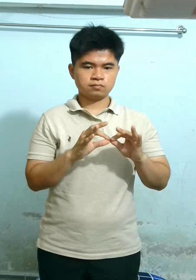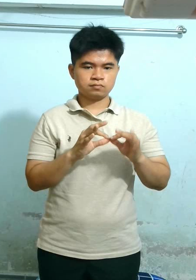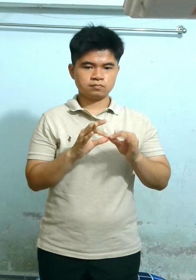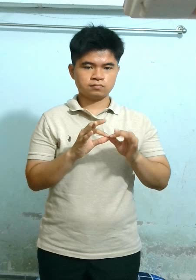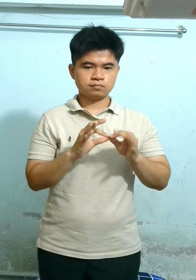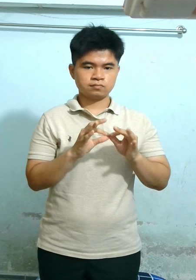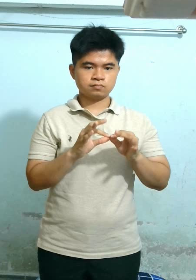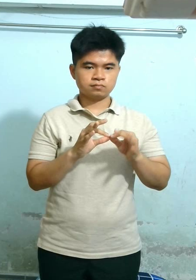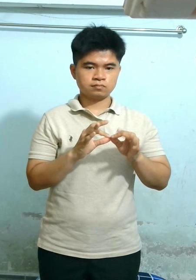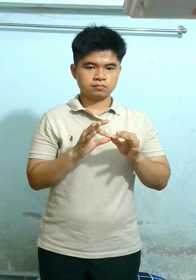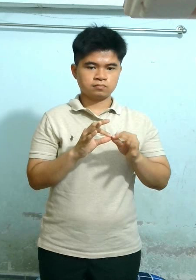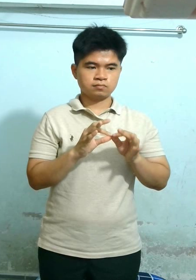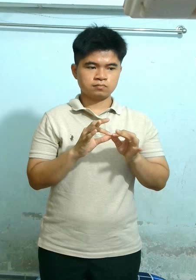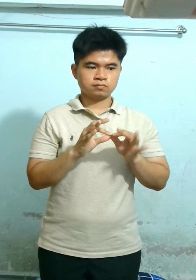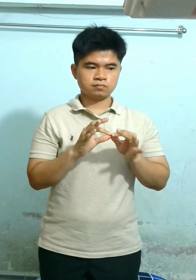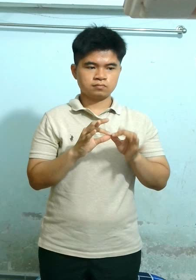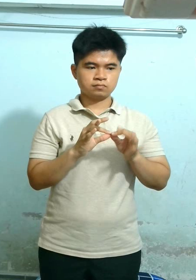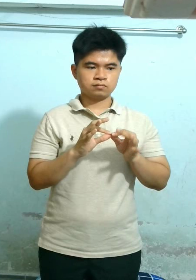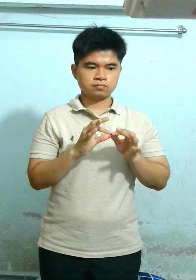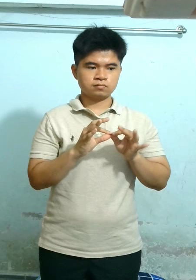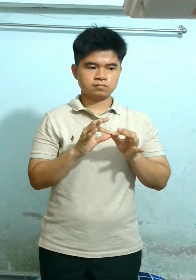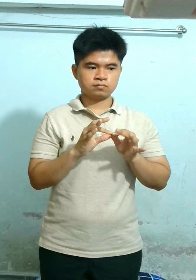phien dich